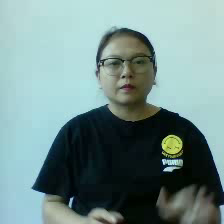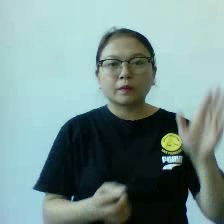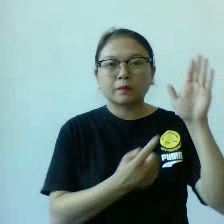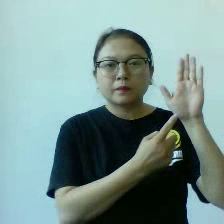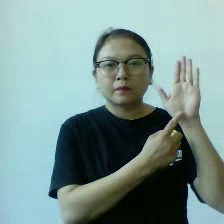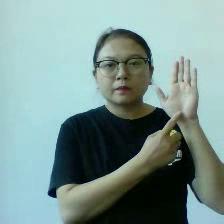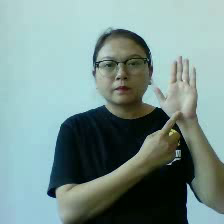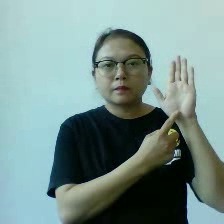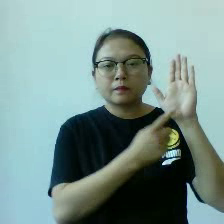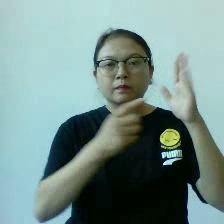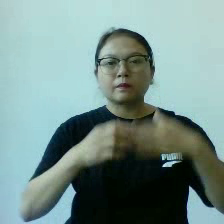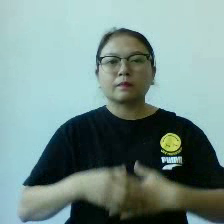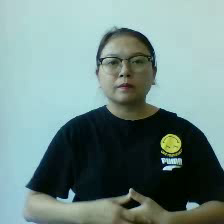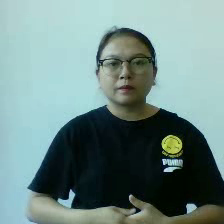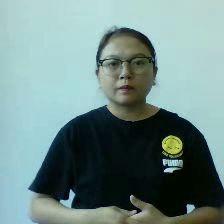Bàn tay